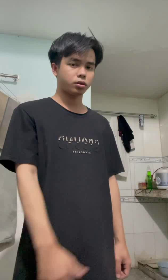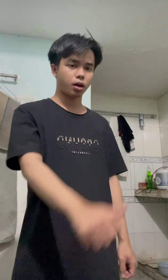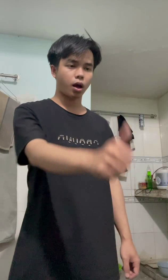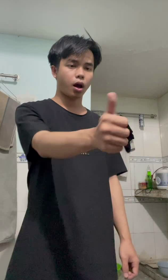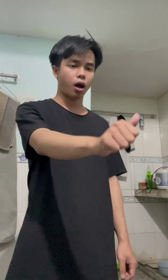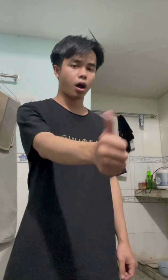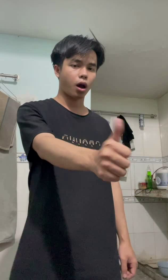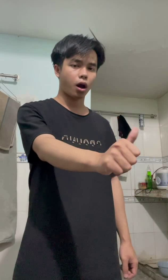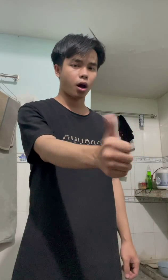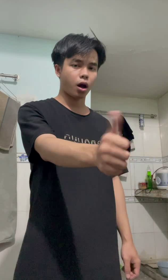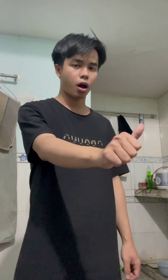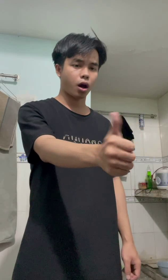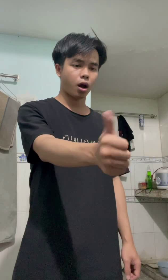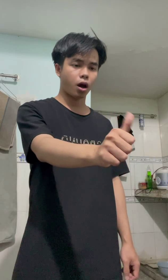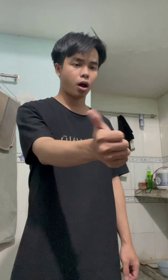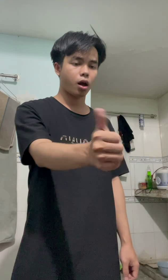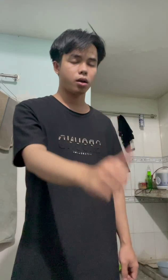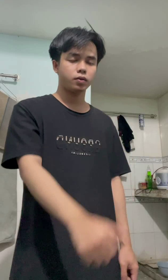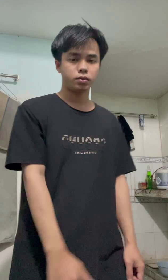ai